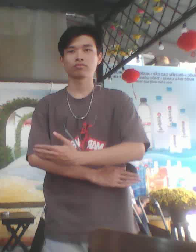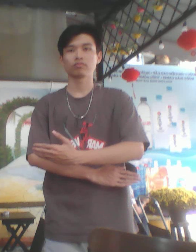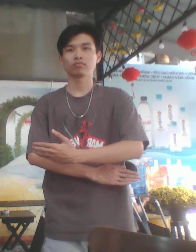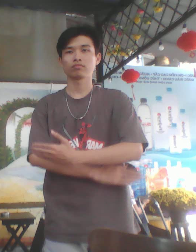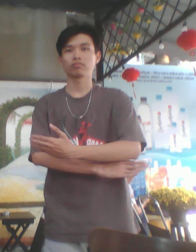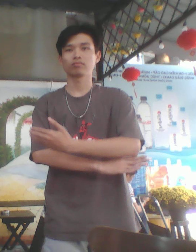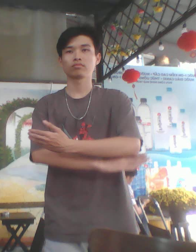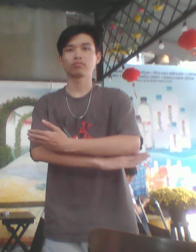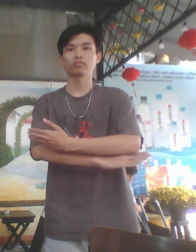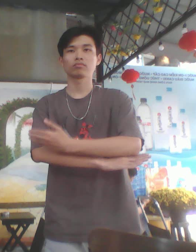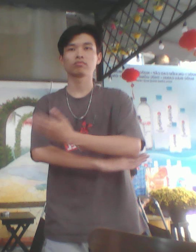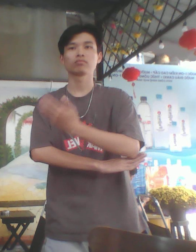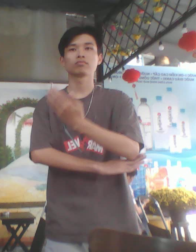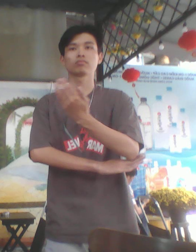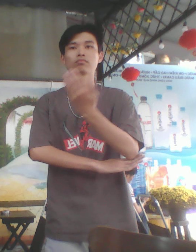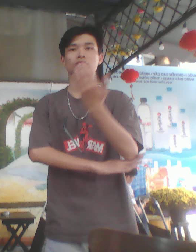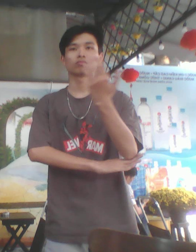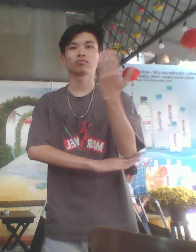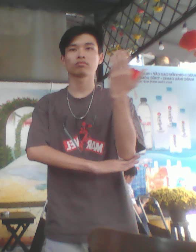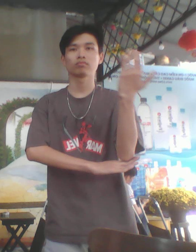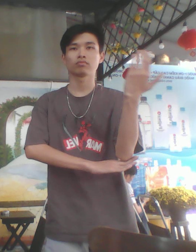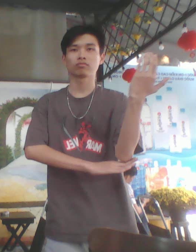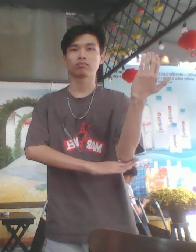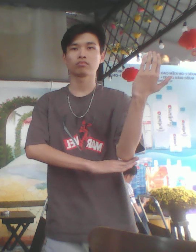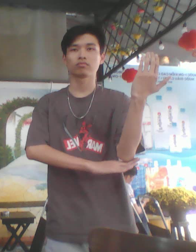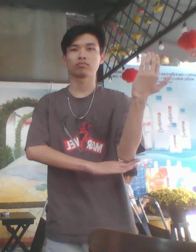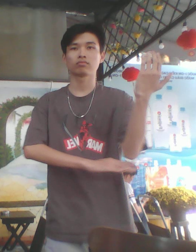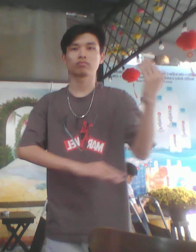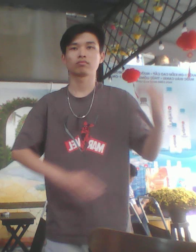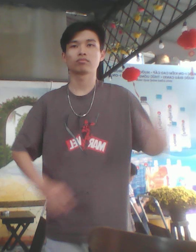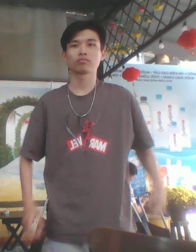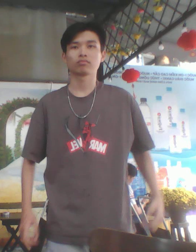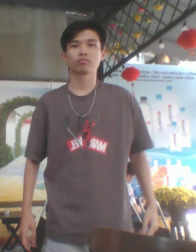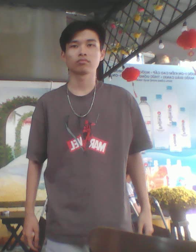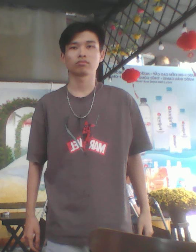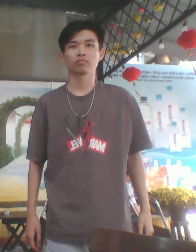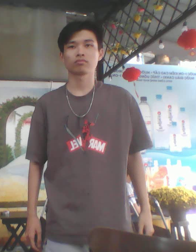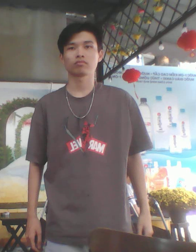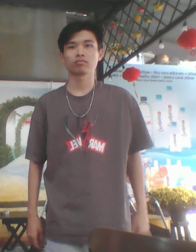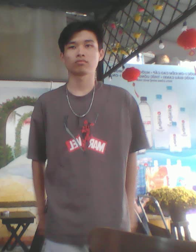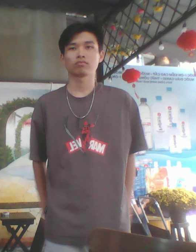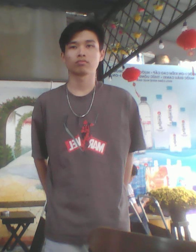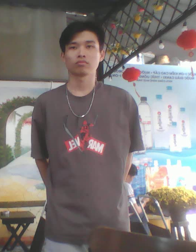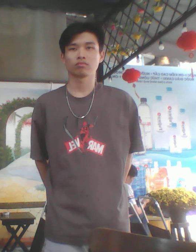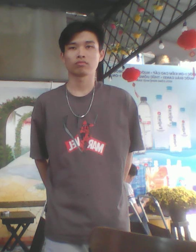buoi sang